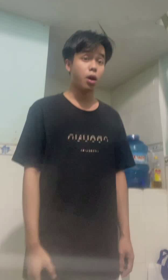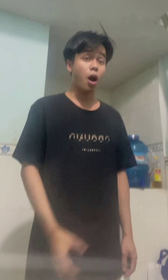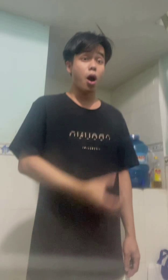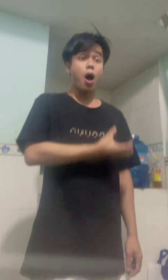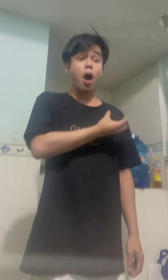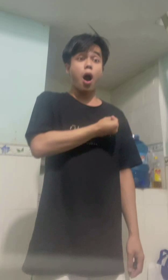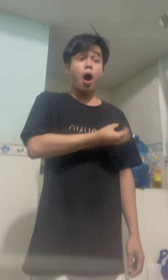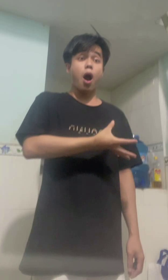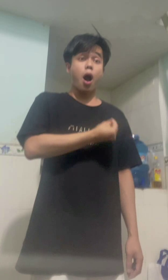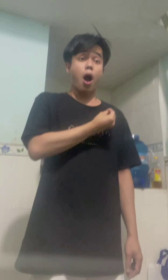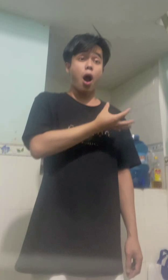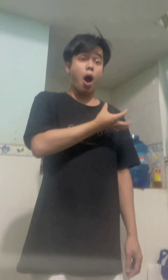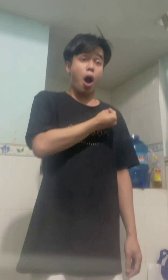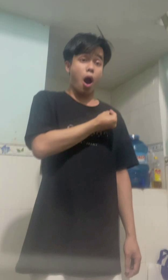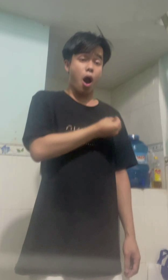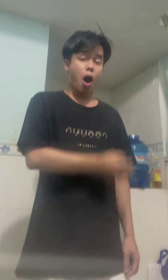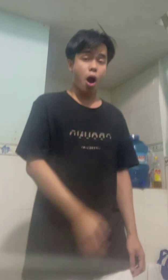lo so